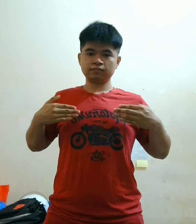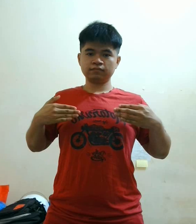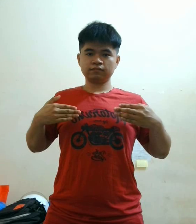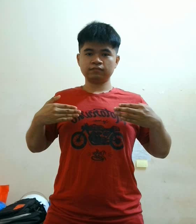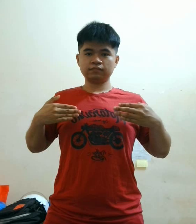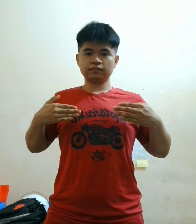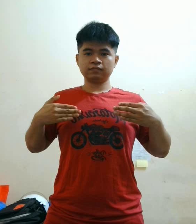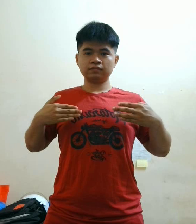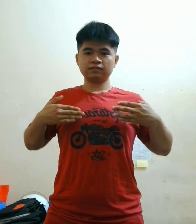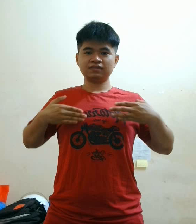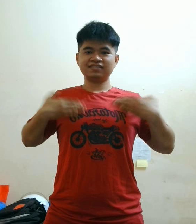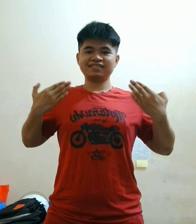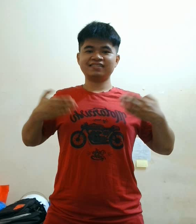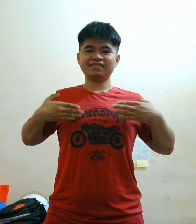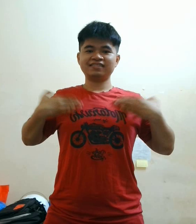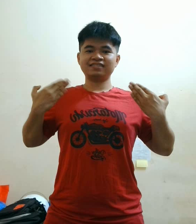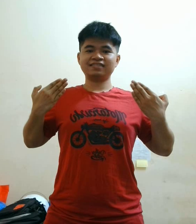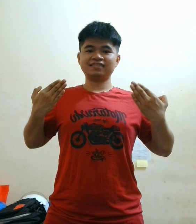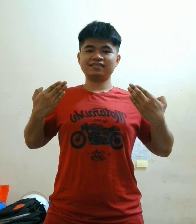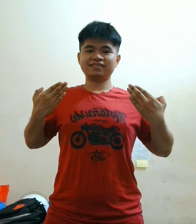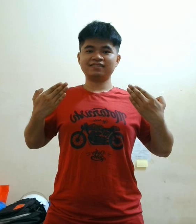vui ve